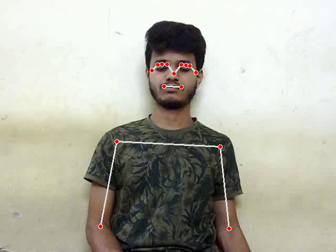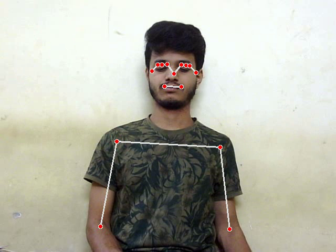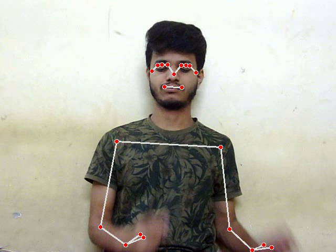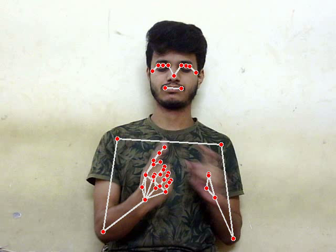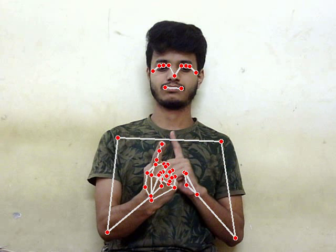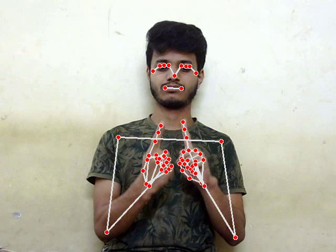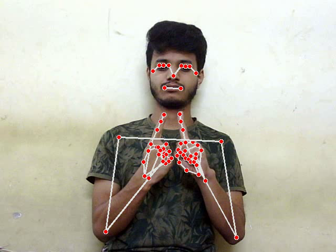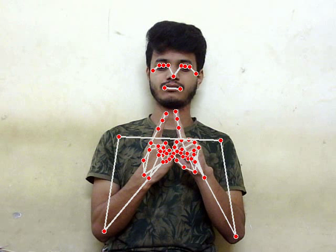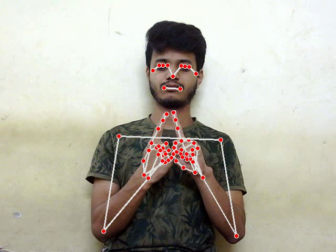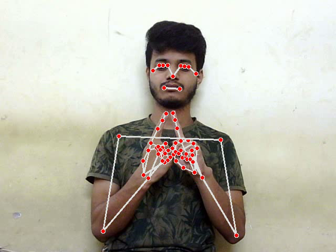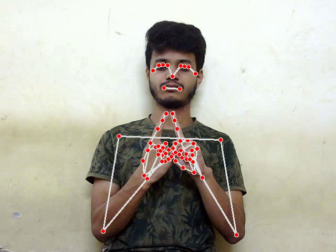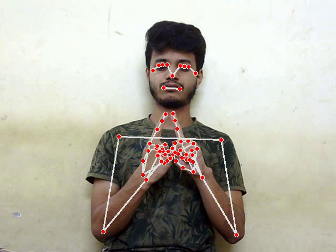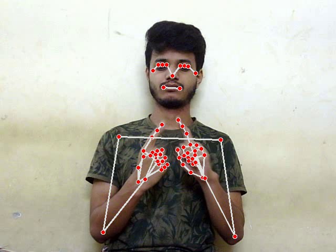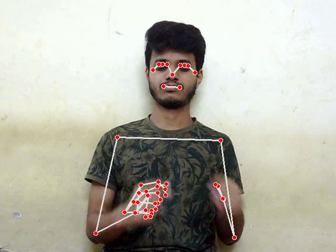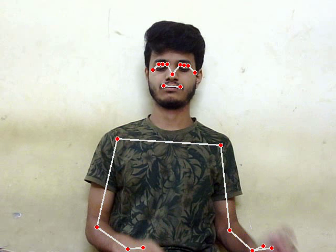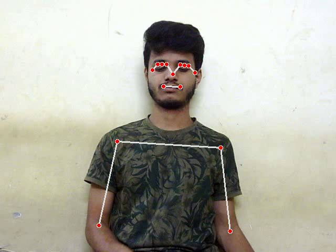meet